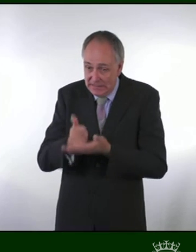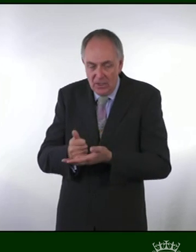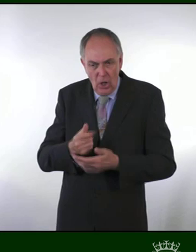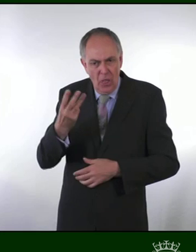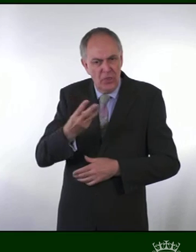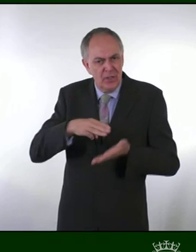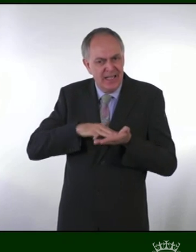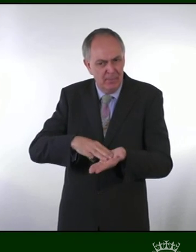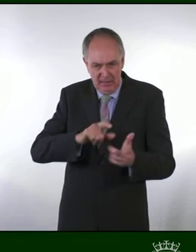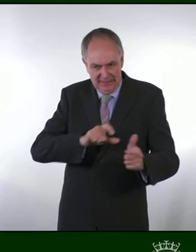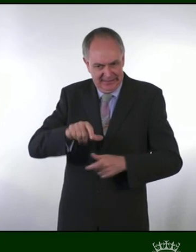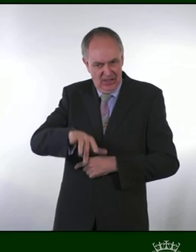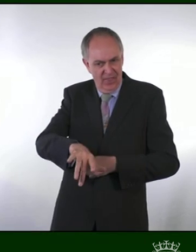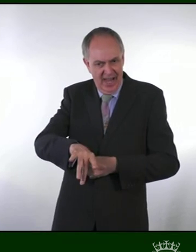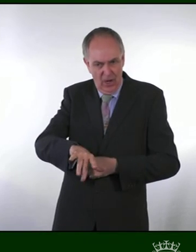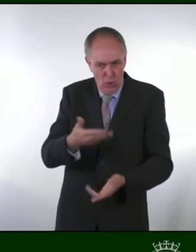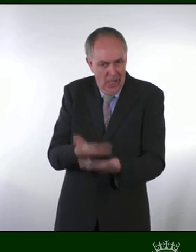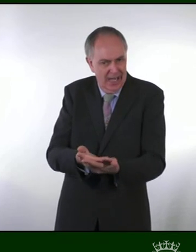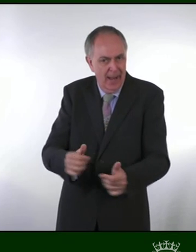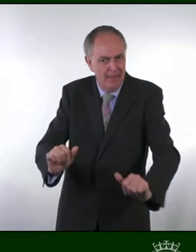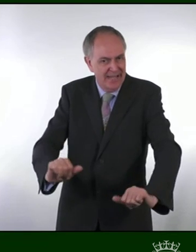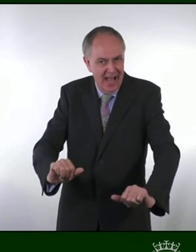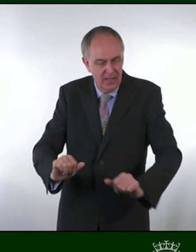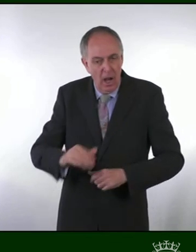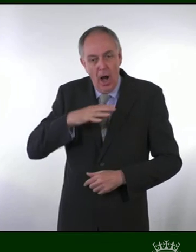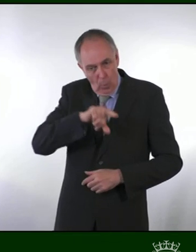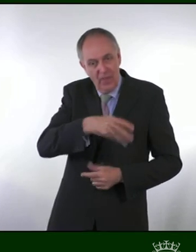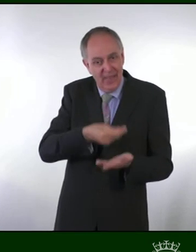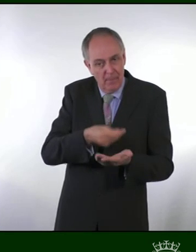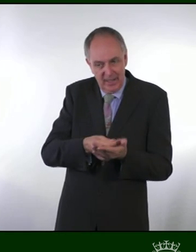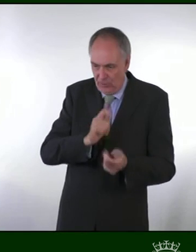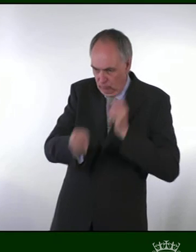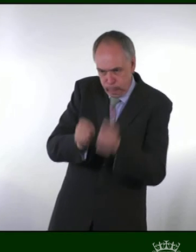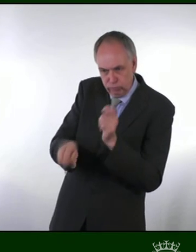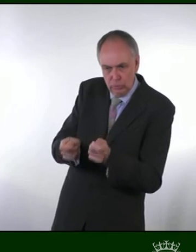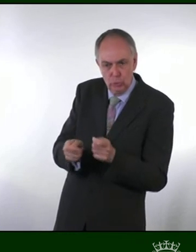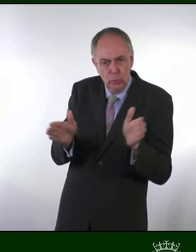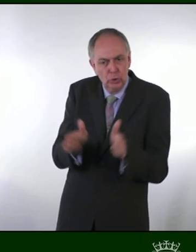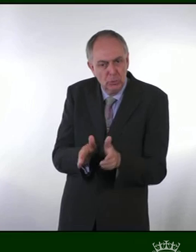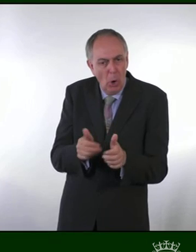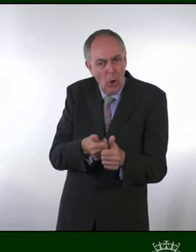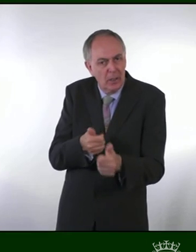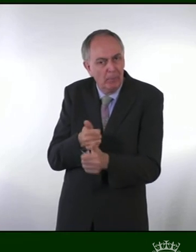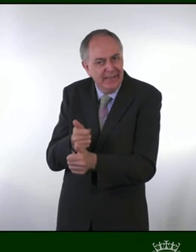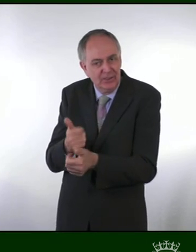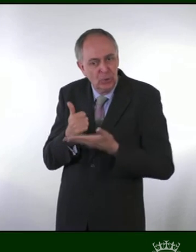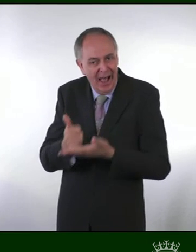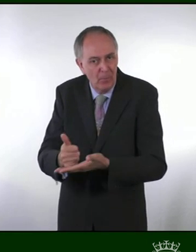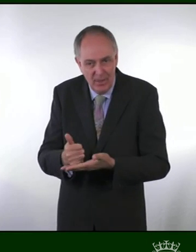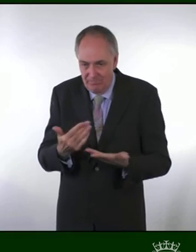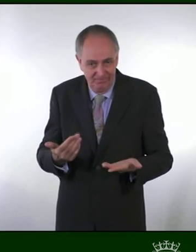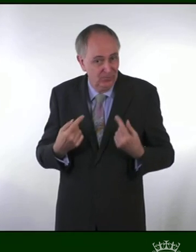I and the council would like all that money to be able to be given to small businesses that need it to survive, but at the minute that is not allowed.